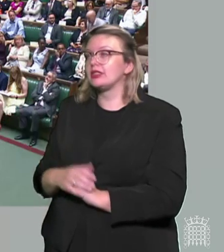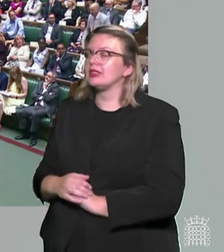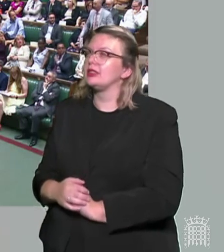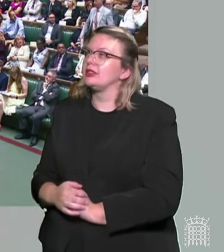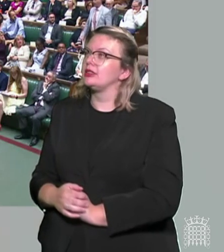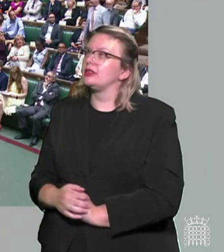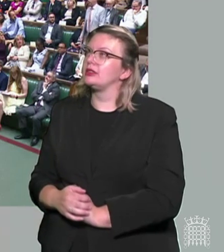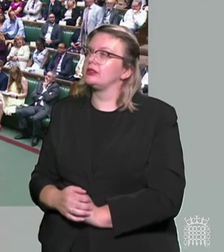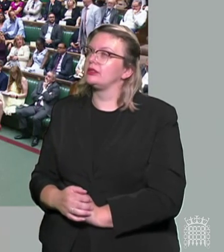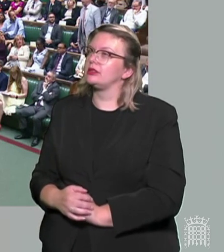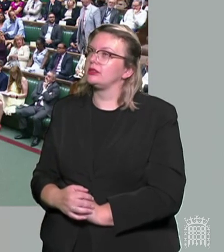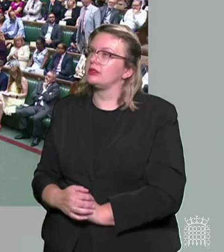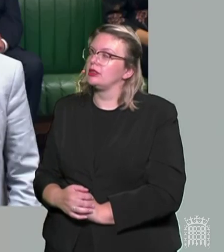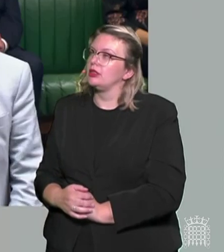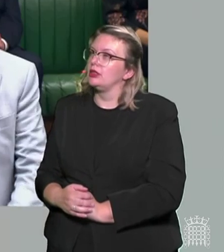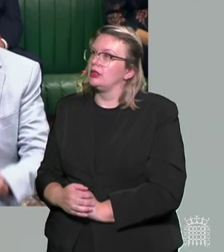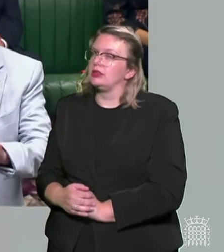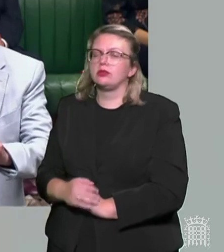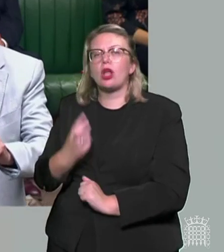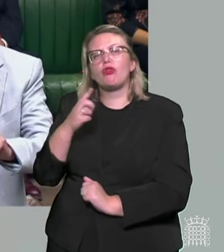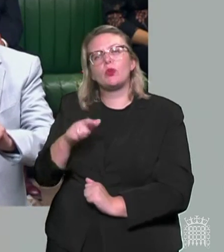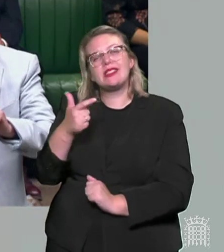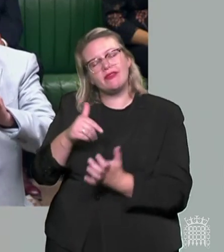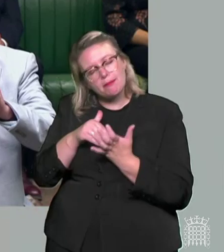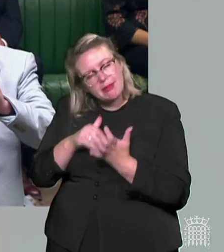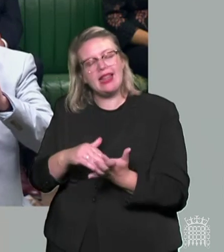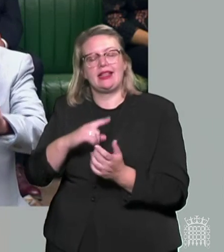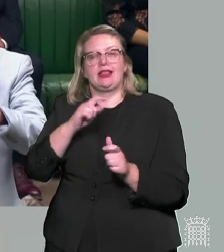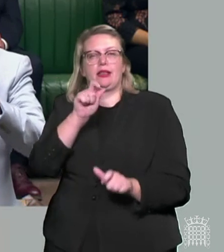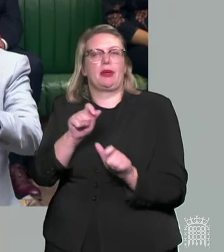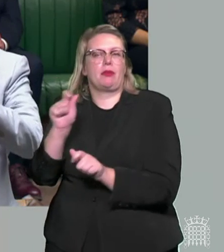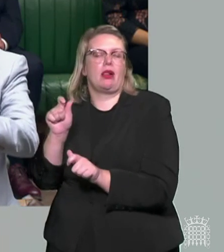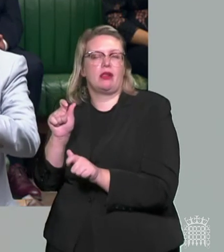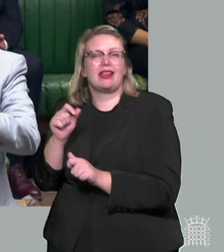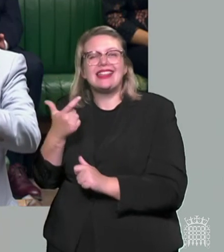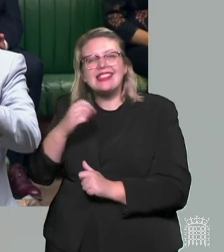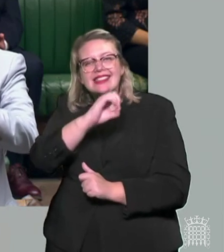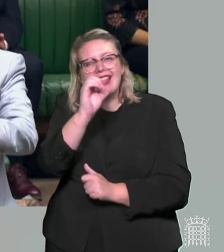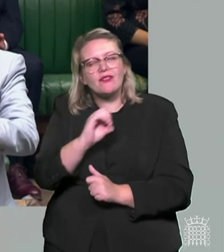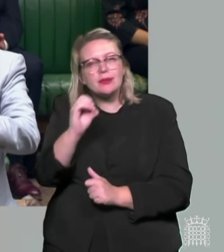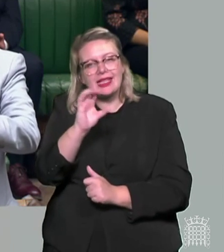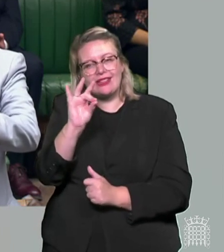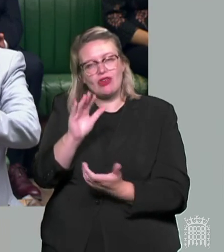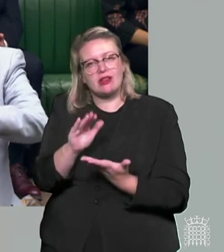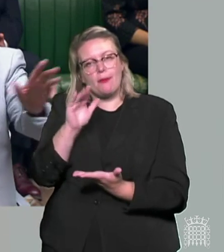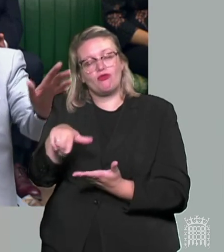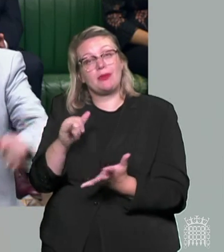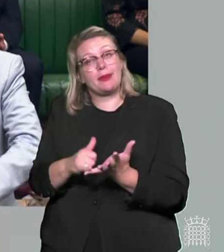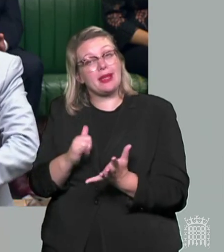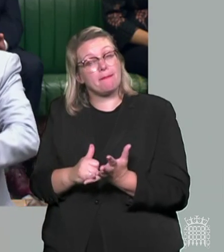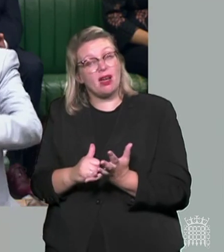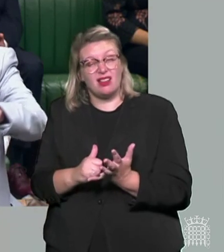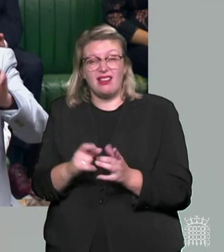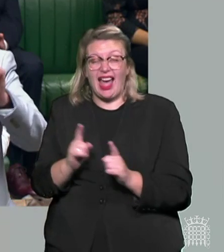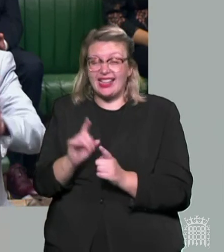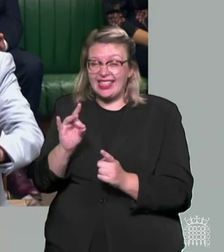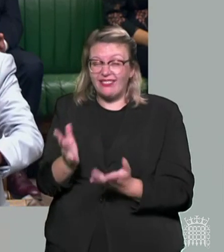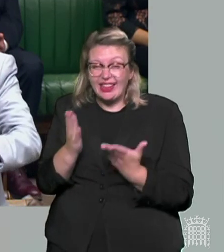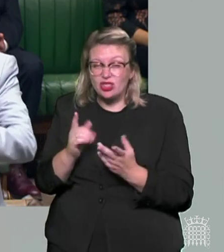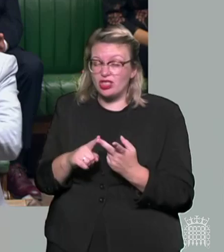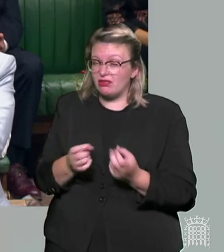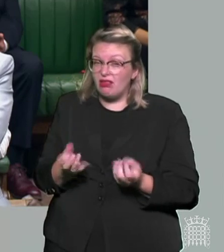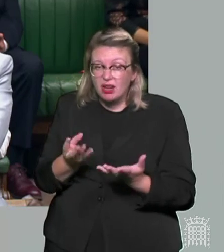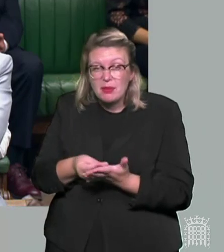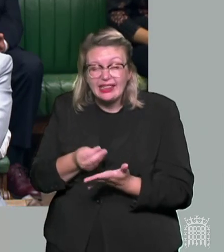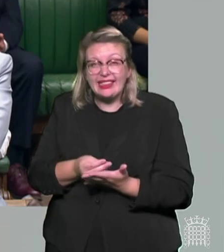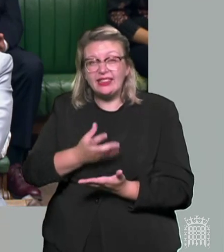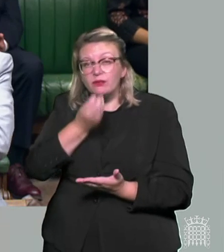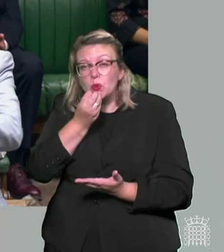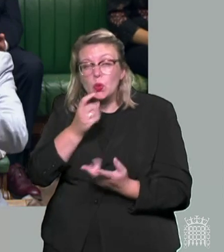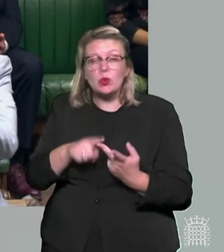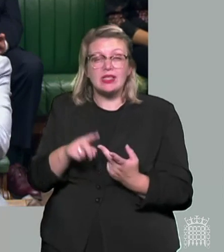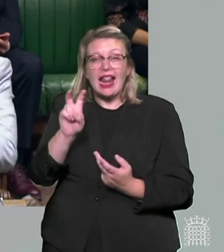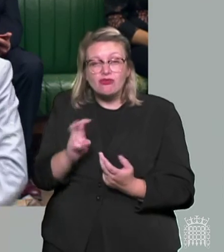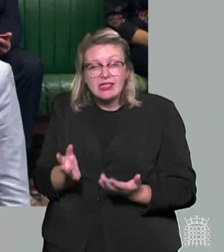There are 3.7 million people who face 7% interest rates from September, as well as the inflation on heating and eating and rent, when mortgages are at 2 %.